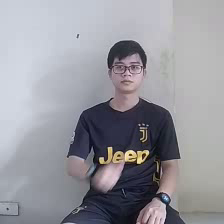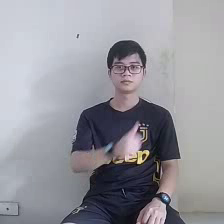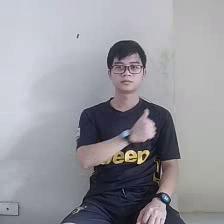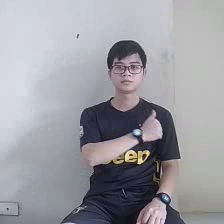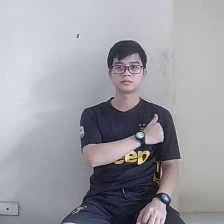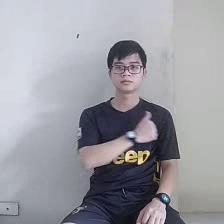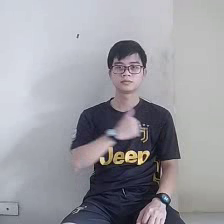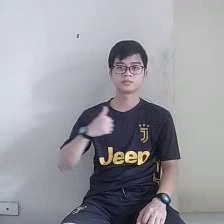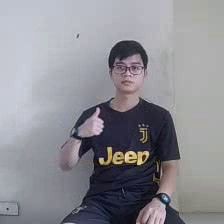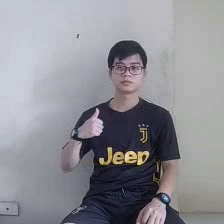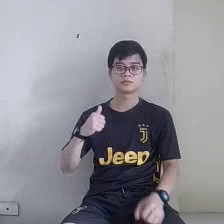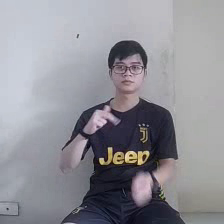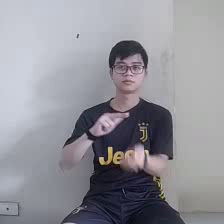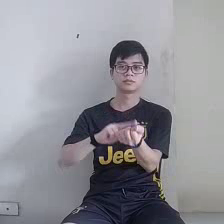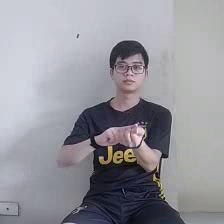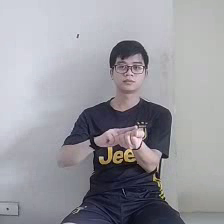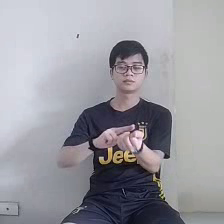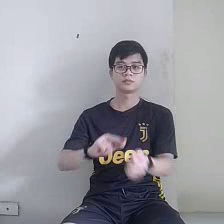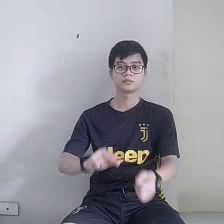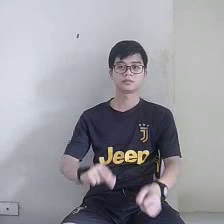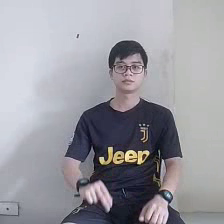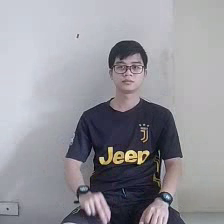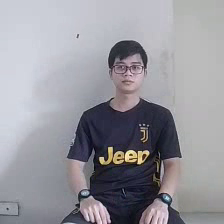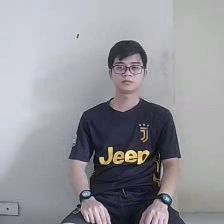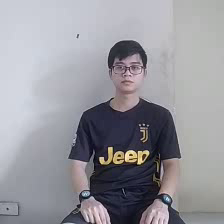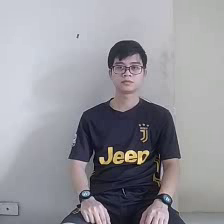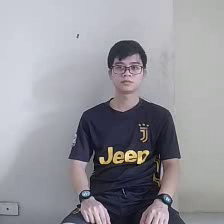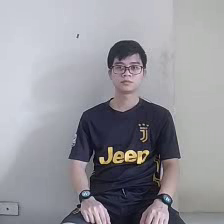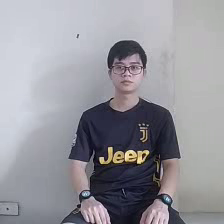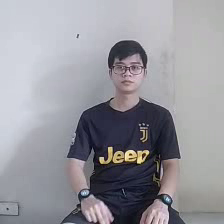Bệnh nhân